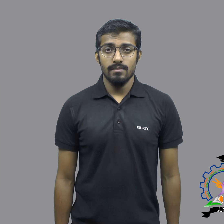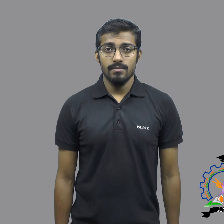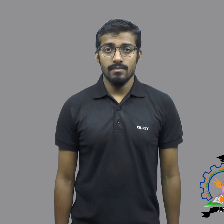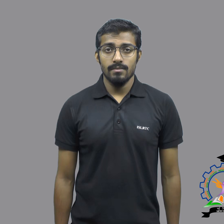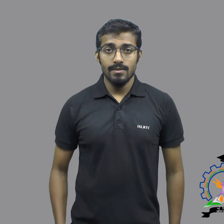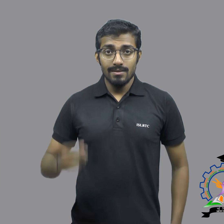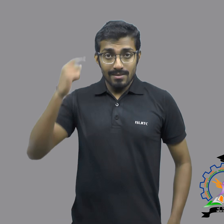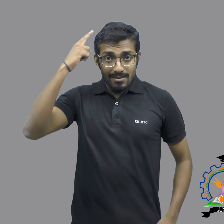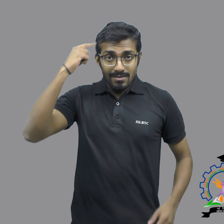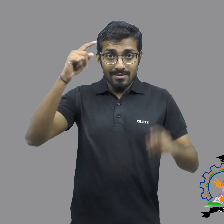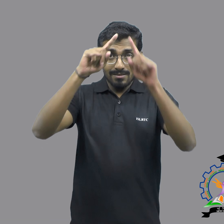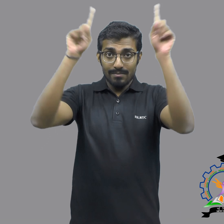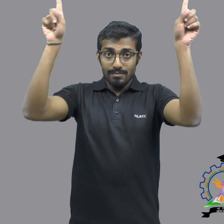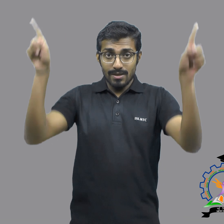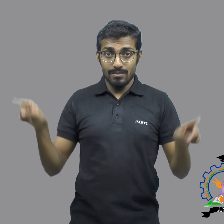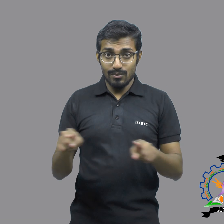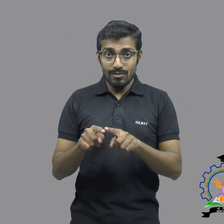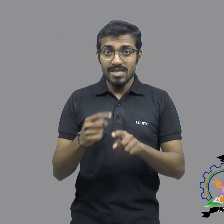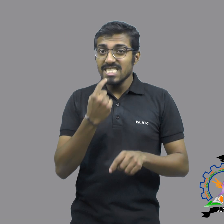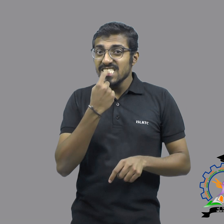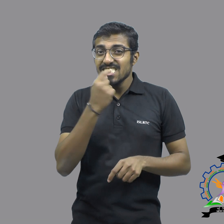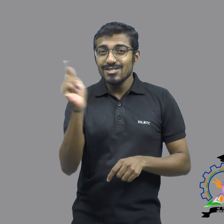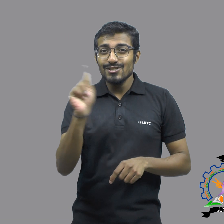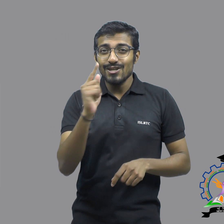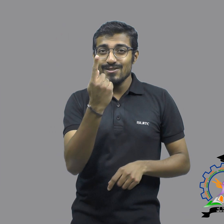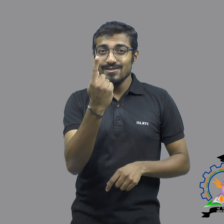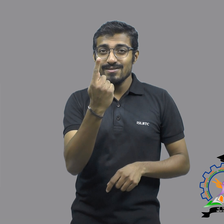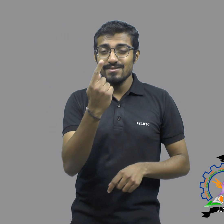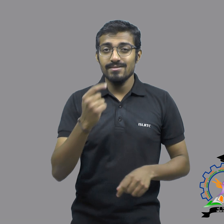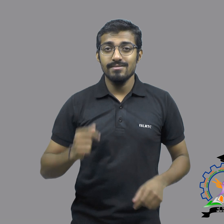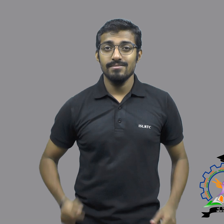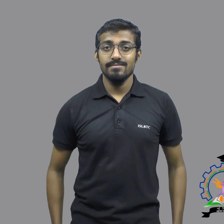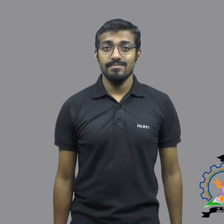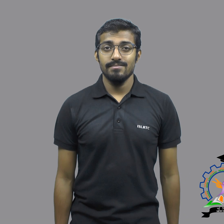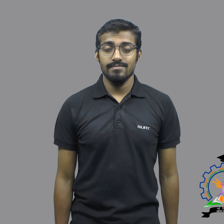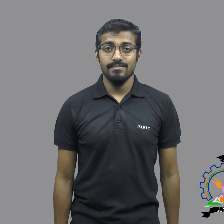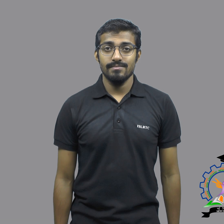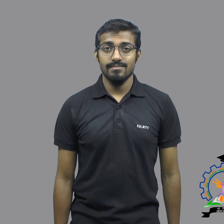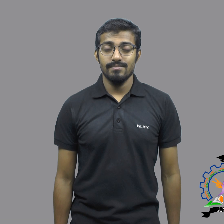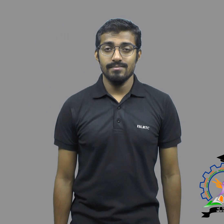Chalk